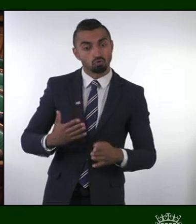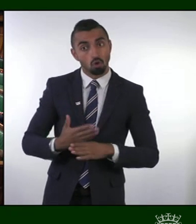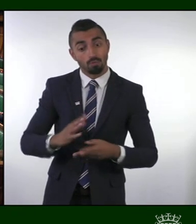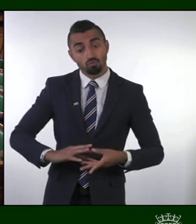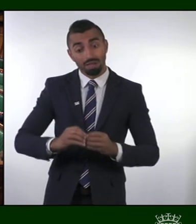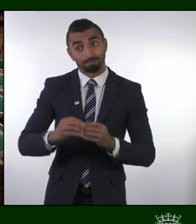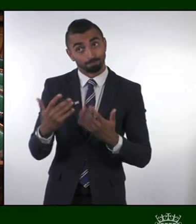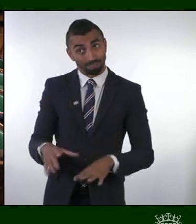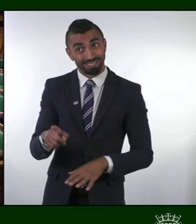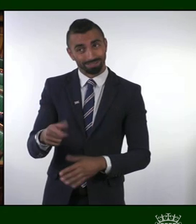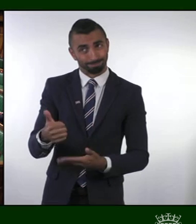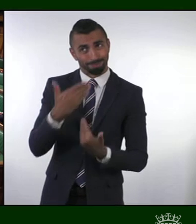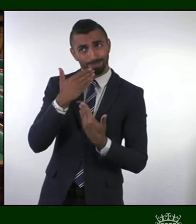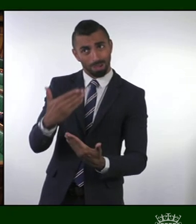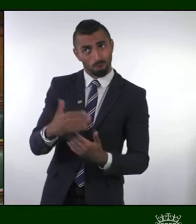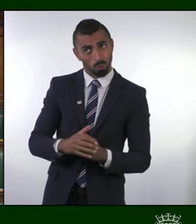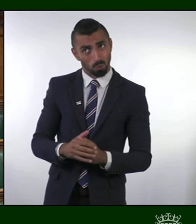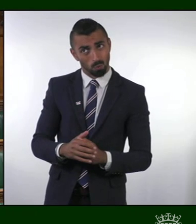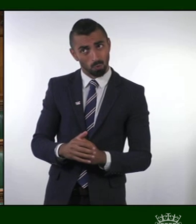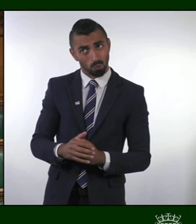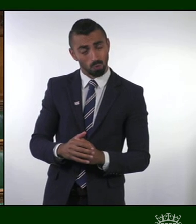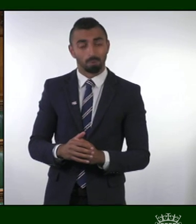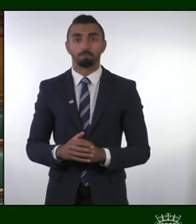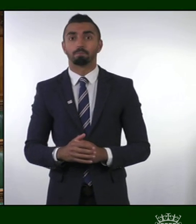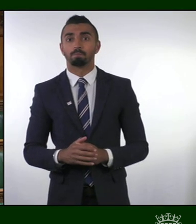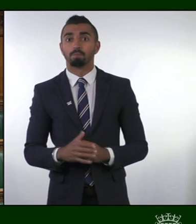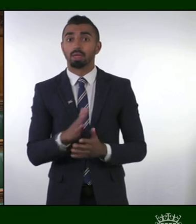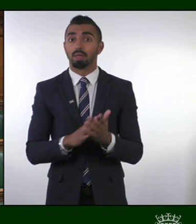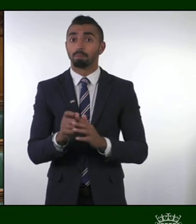May I take the opportunity to say thank you, Chancellor?